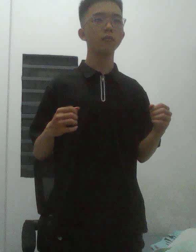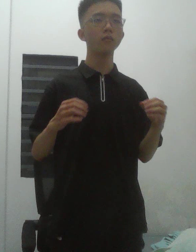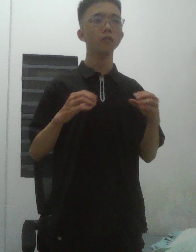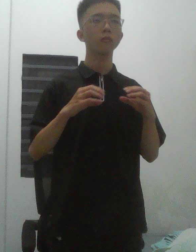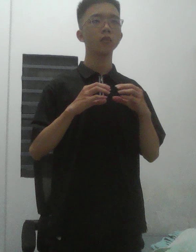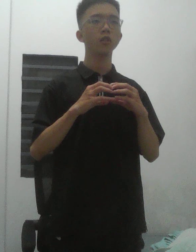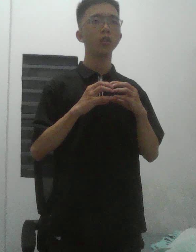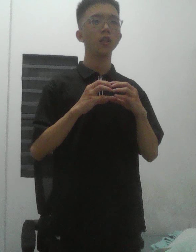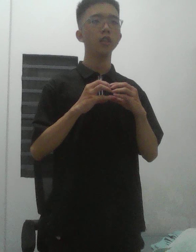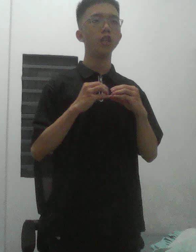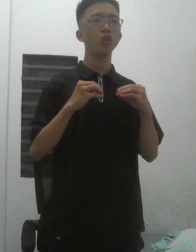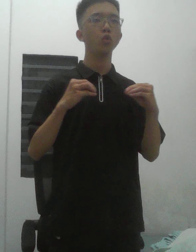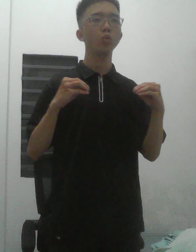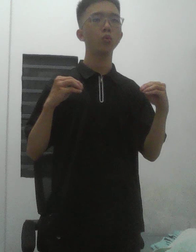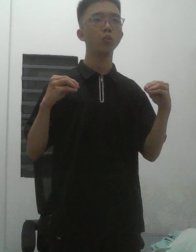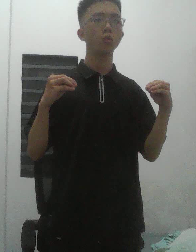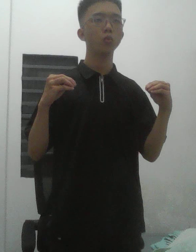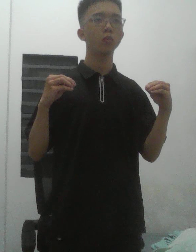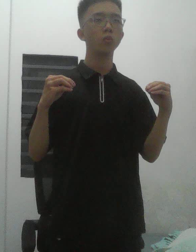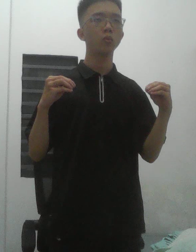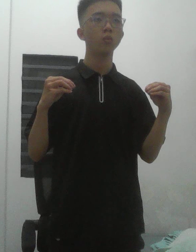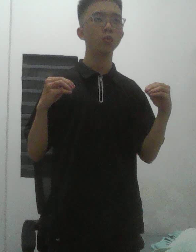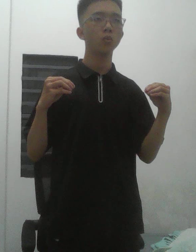nhieu